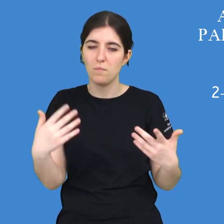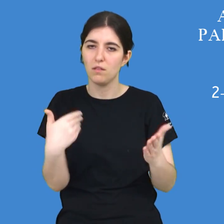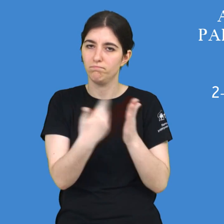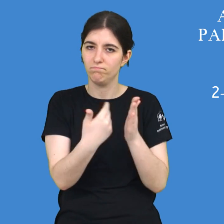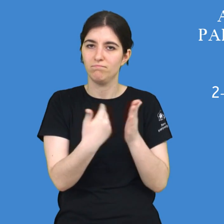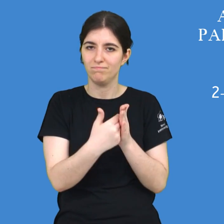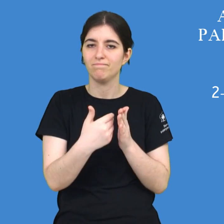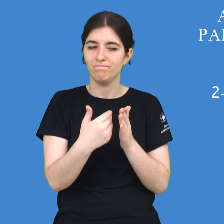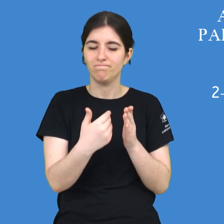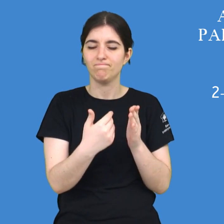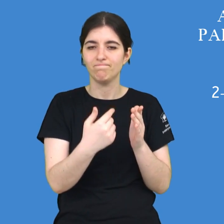certificado